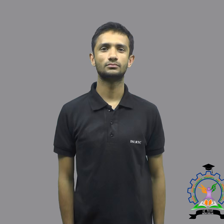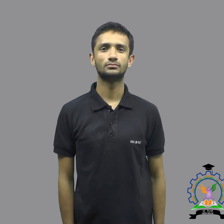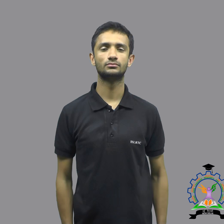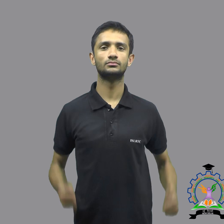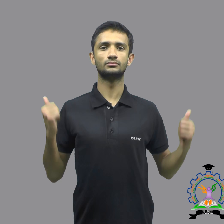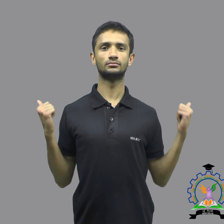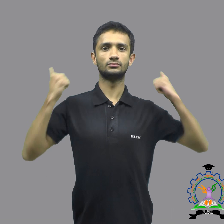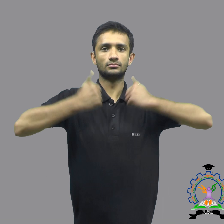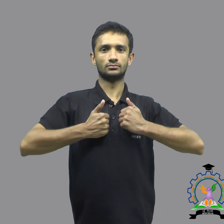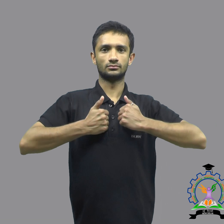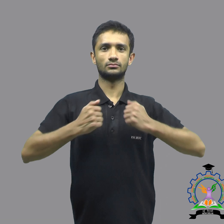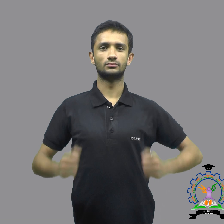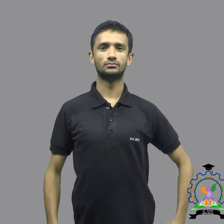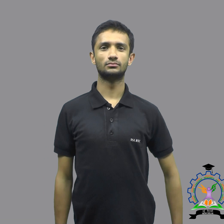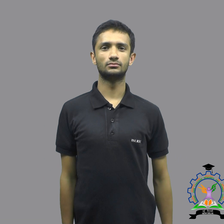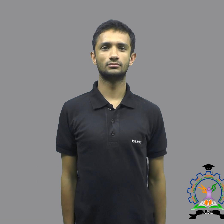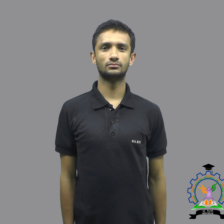Coat